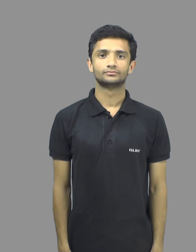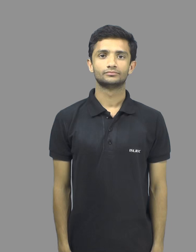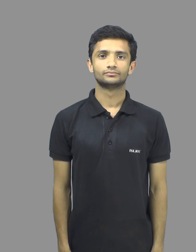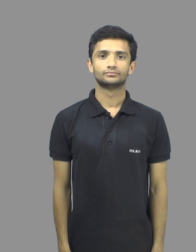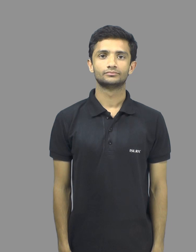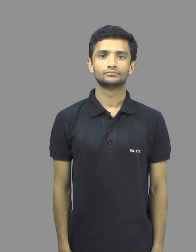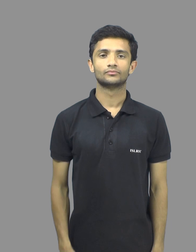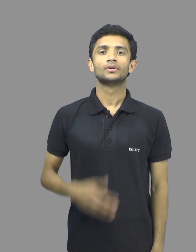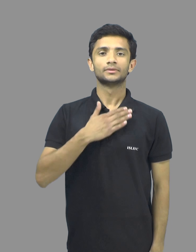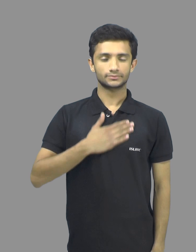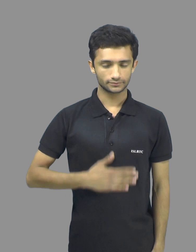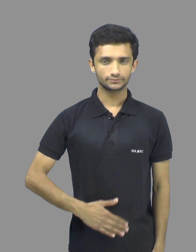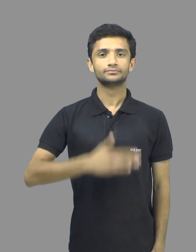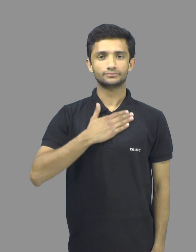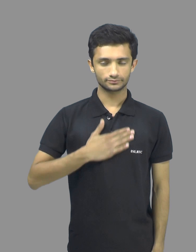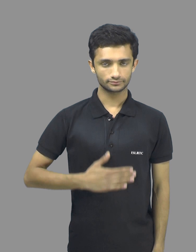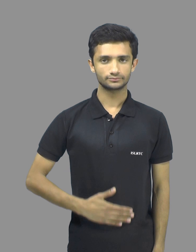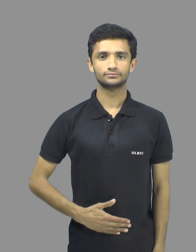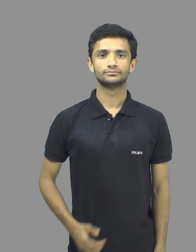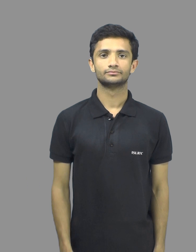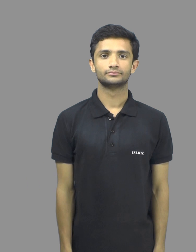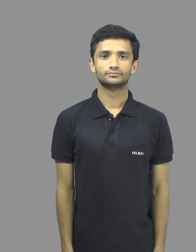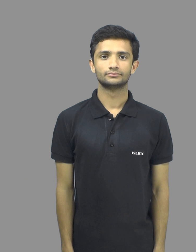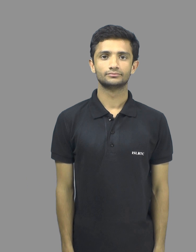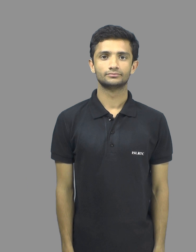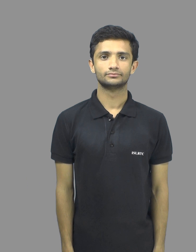Calm